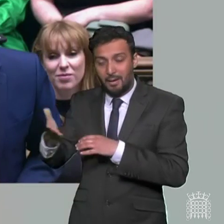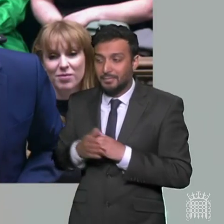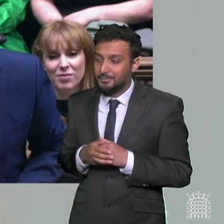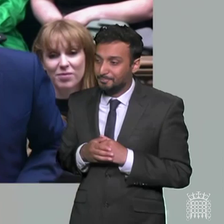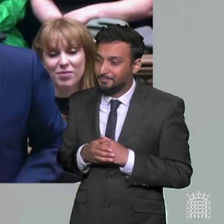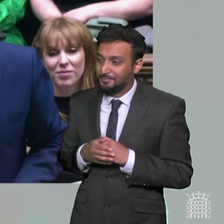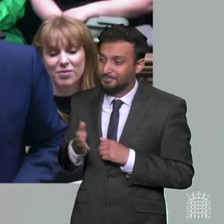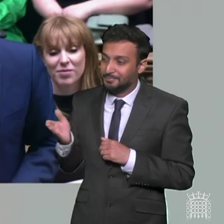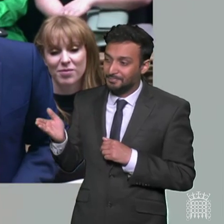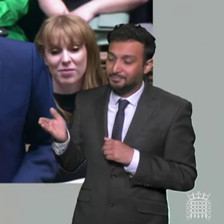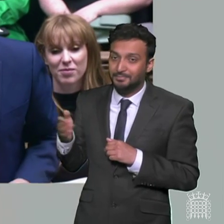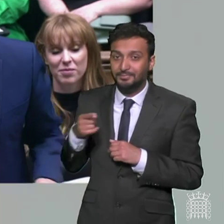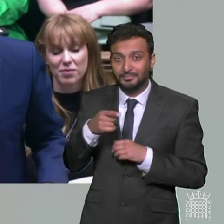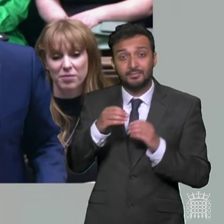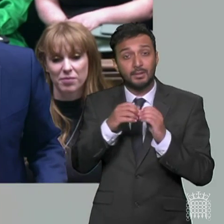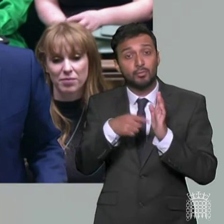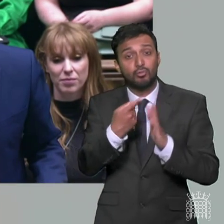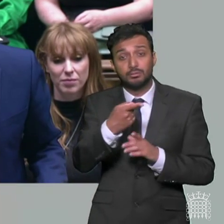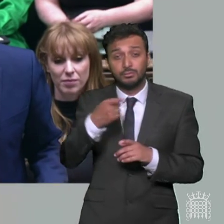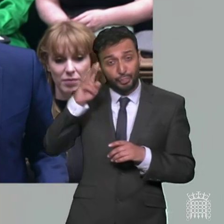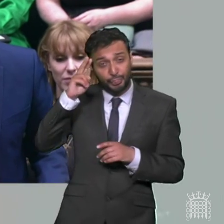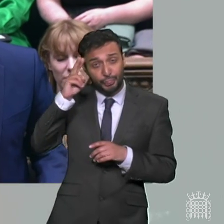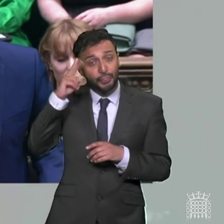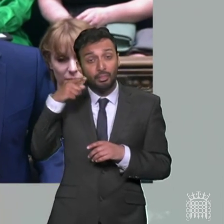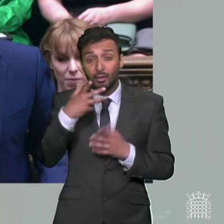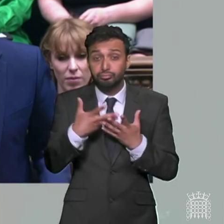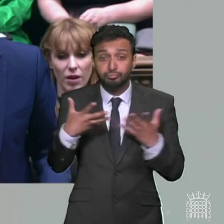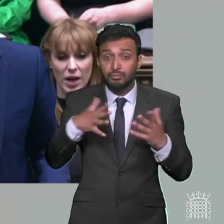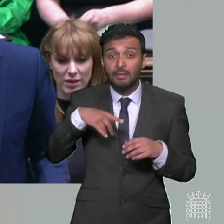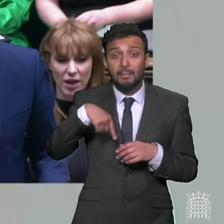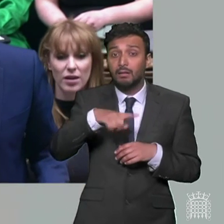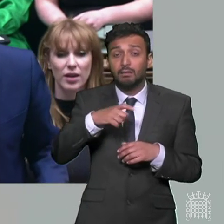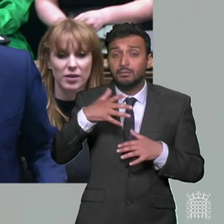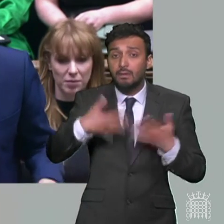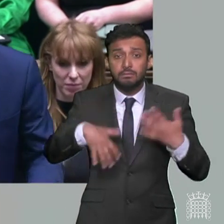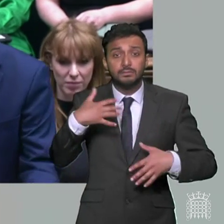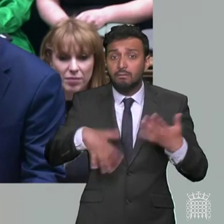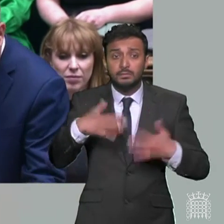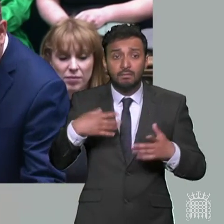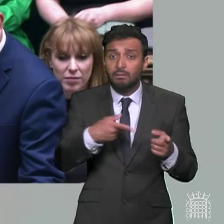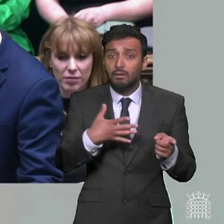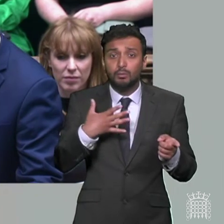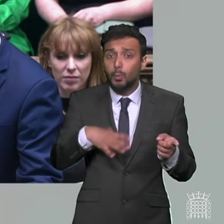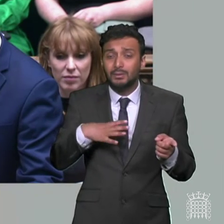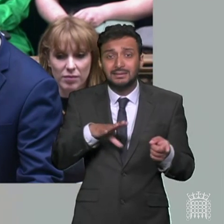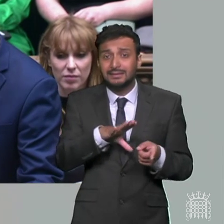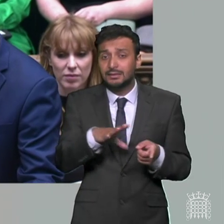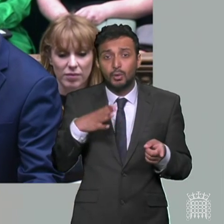While the Prime Minister dithered and delayed, households across the country suffered when they did not need to.